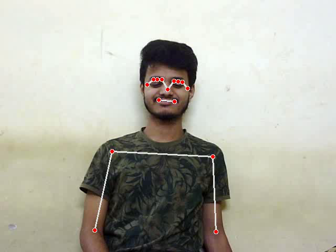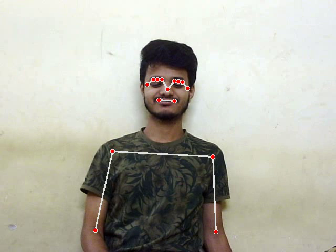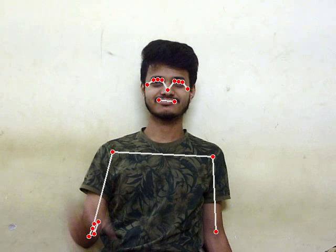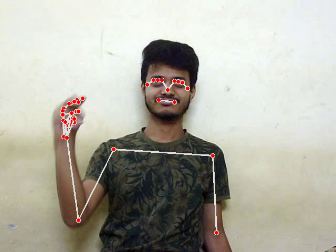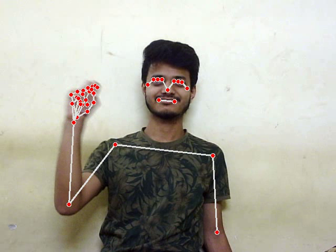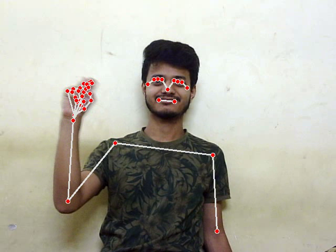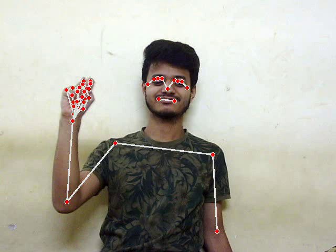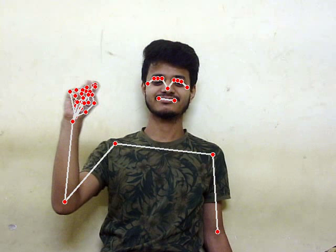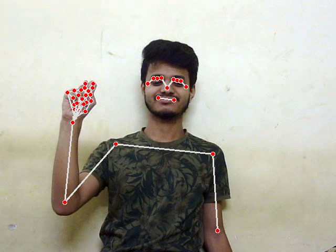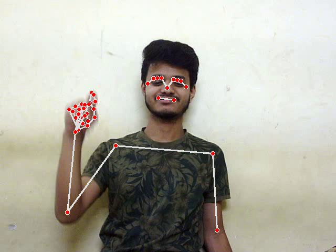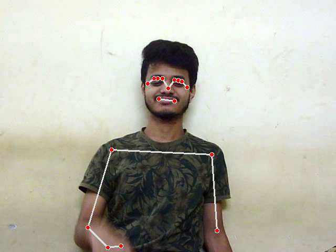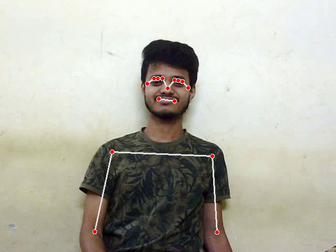bathroom